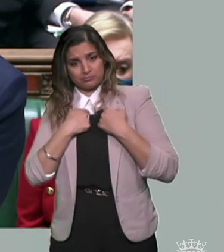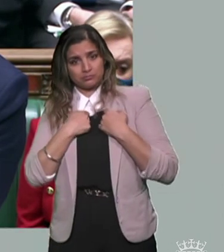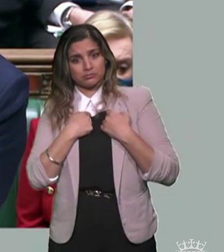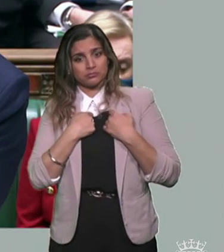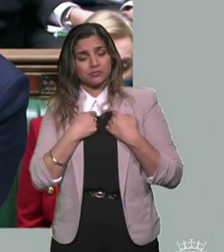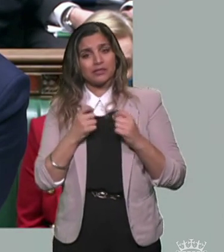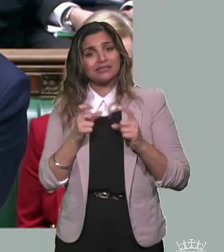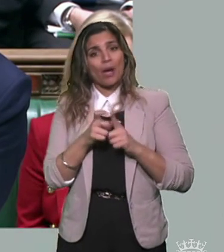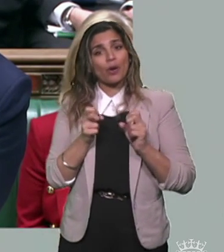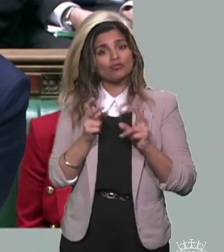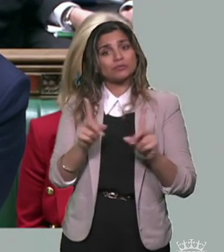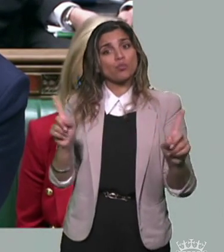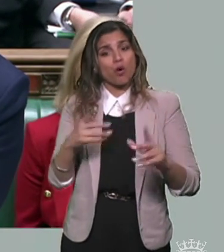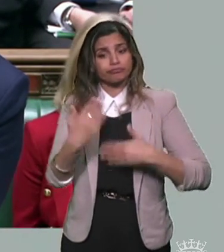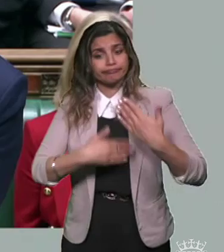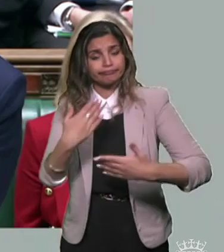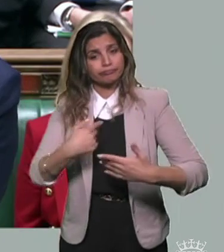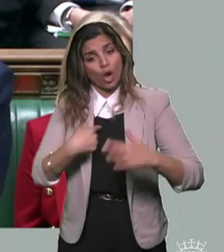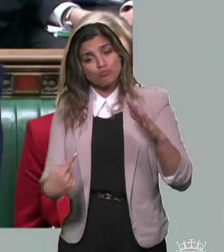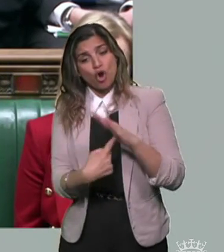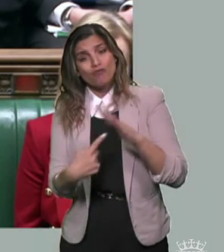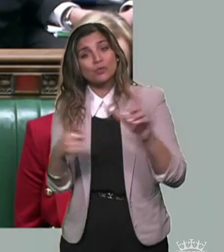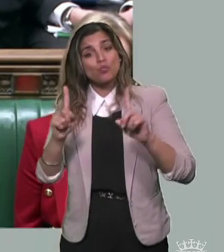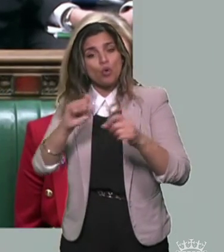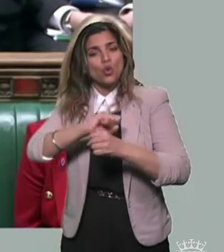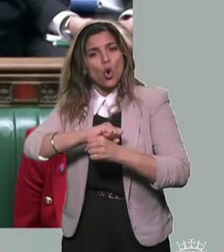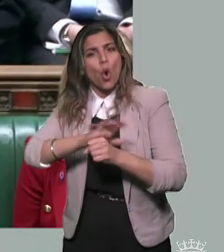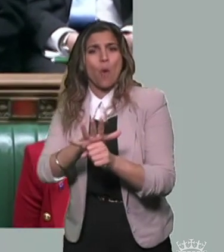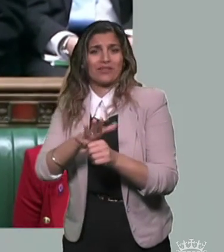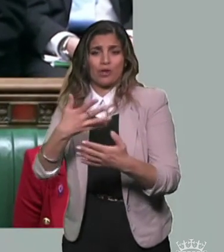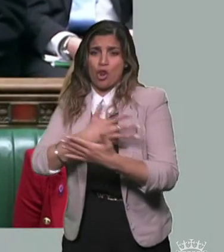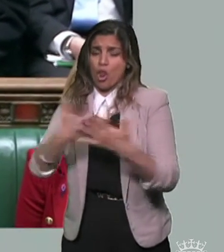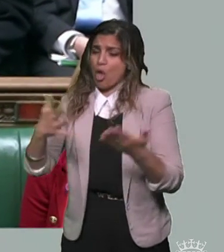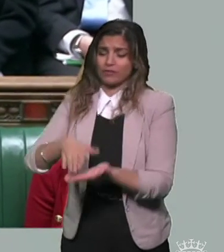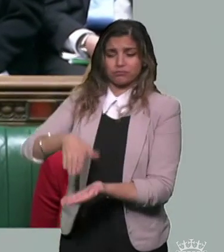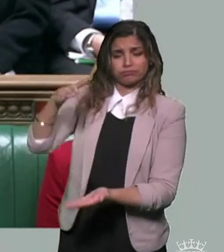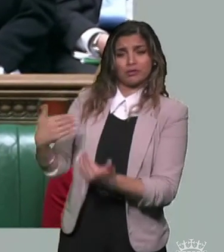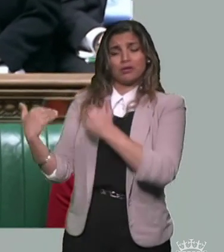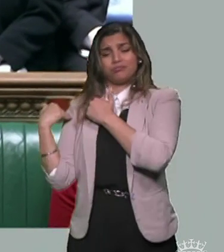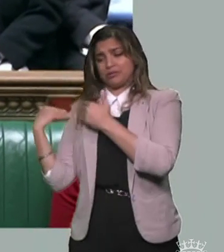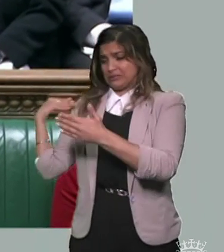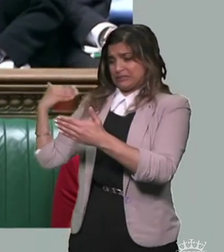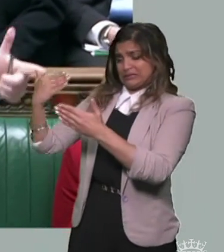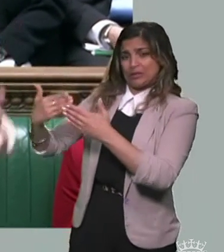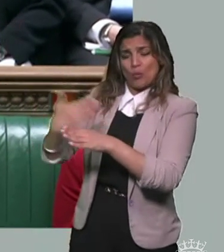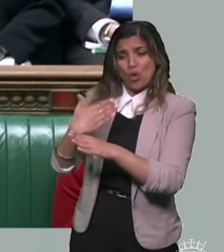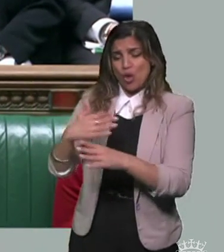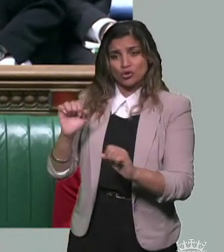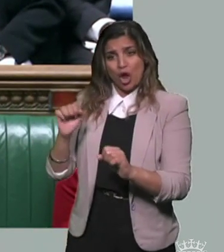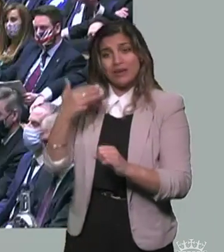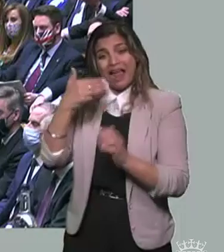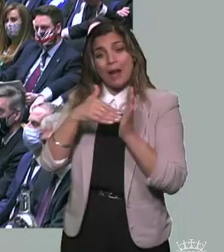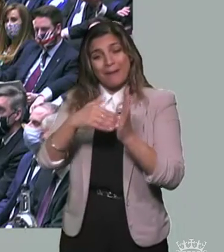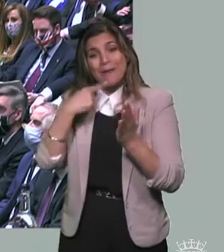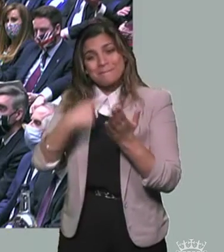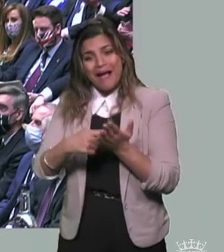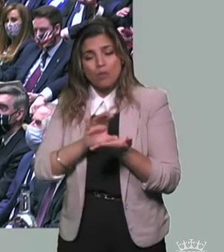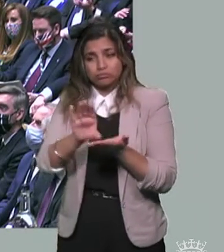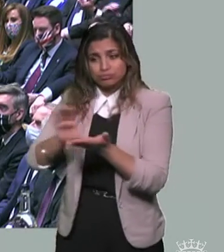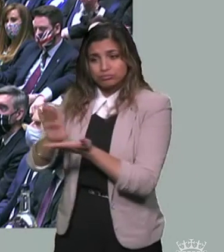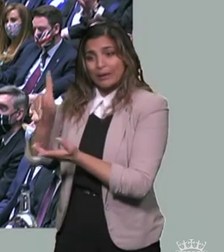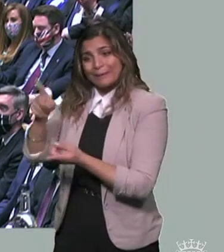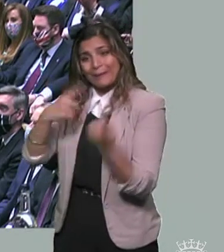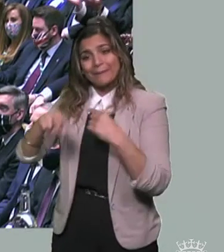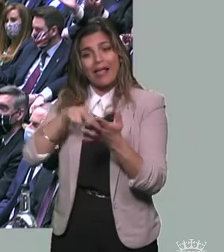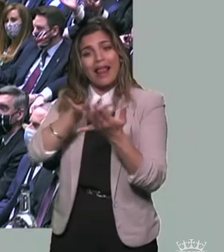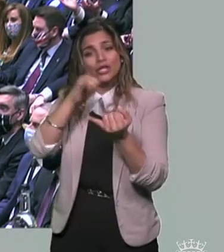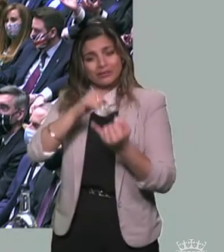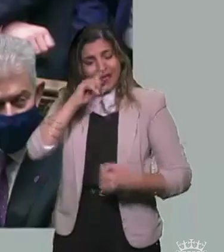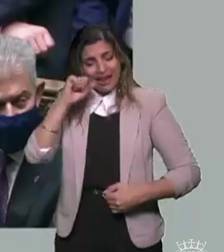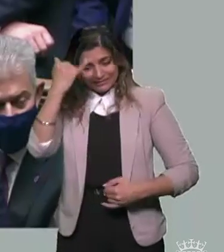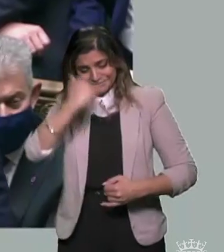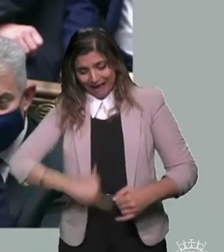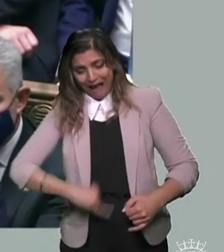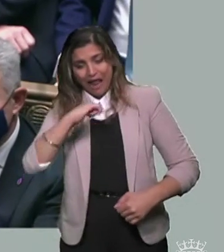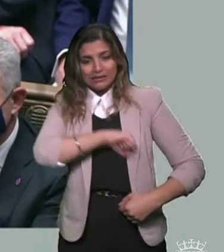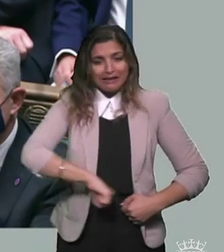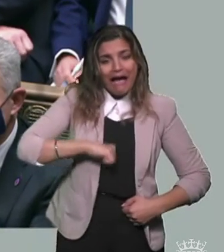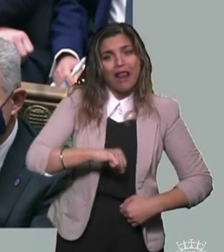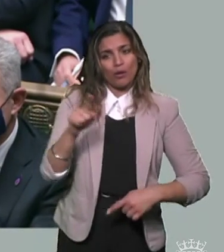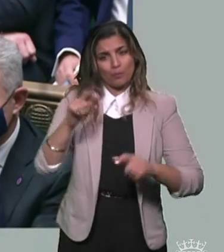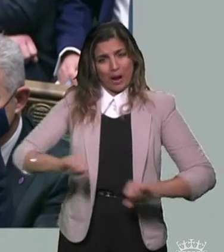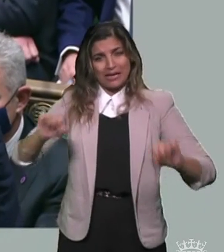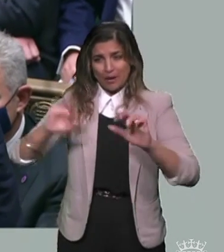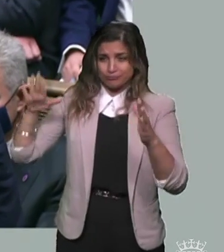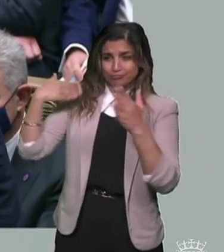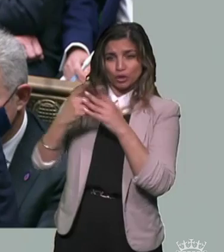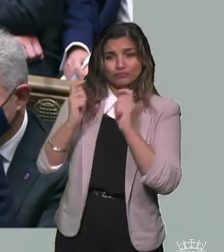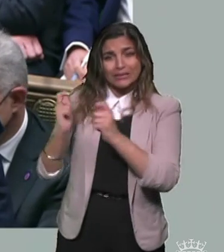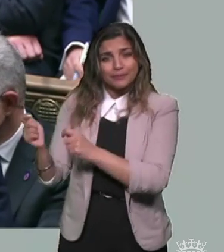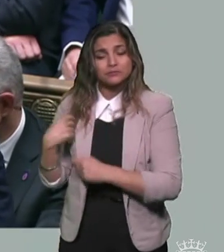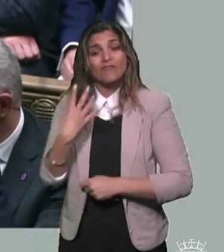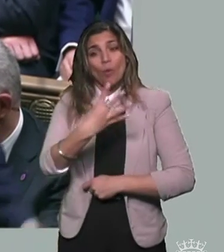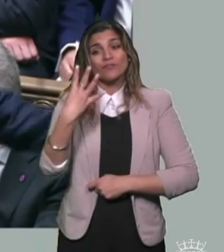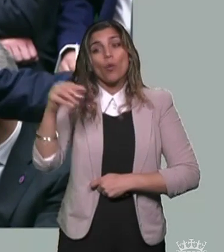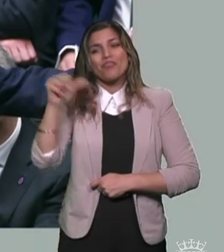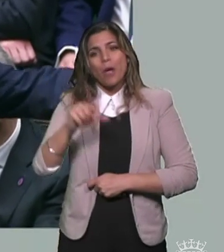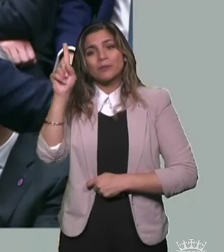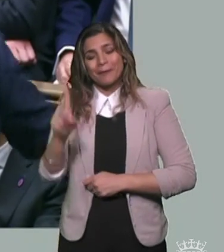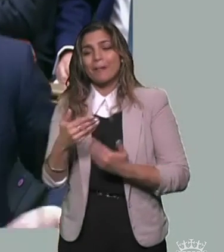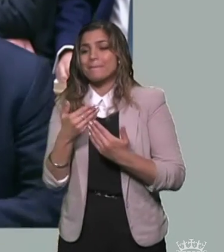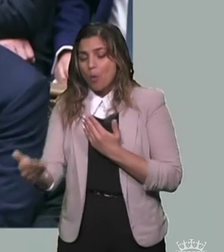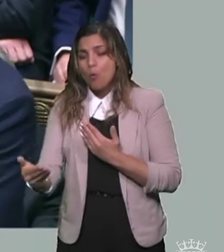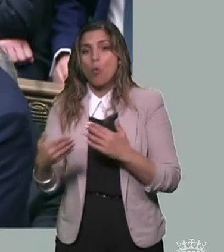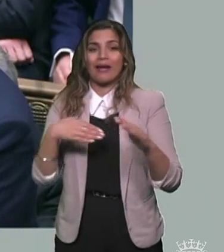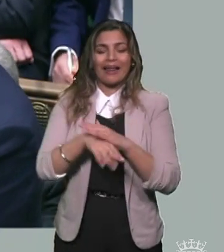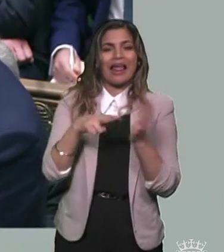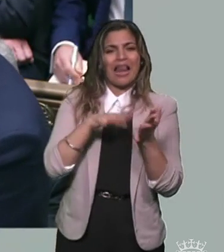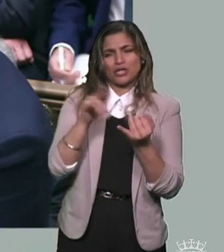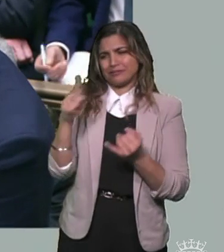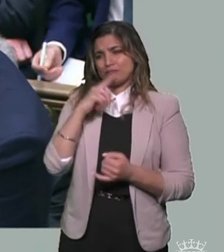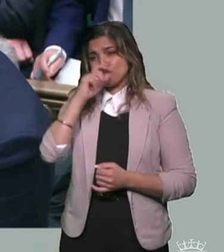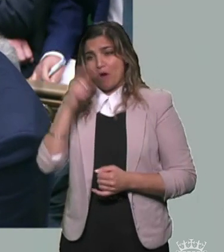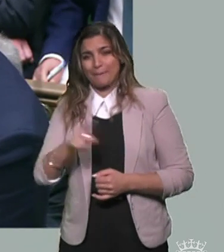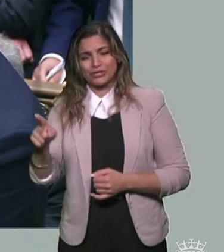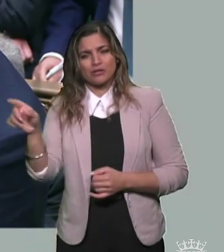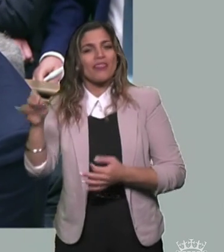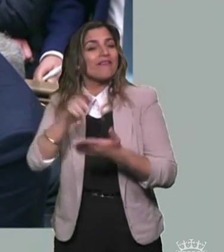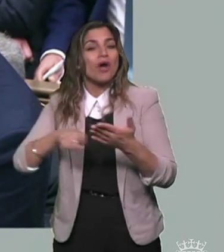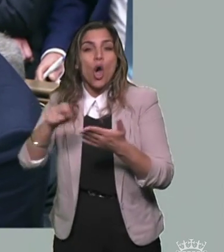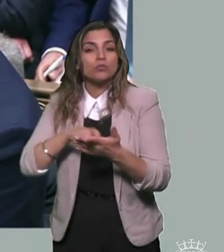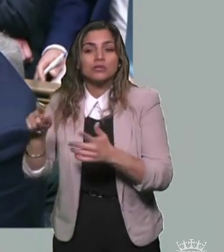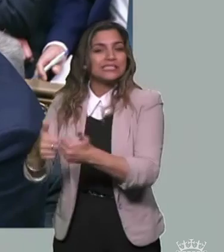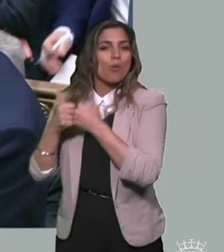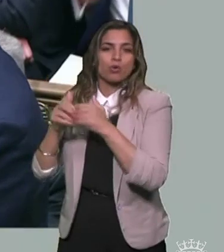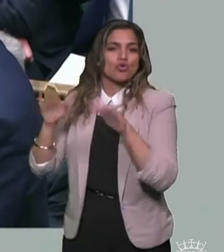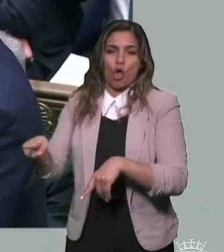We have been prioritising the covid backlogs, investing massively in 9 million more scans, so that people get the treatment that they need and that they have been waiting for, and making sure that we have 44,000 more people in our— They say it is rubbish, but they did not vote for it; they do not support it.